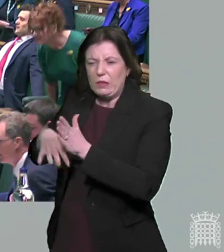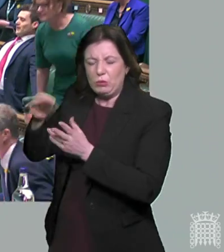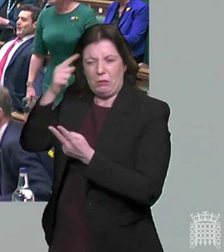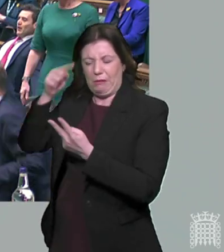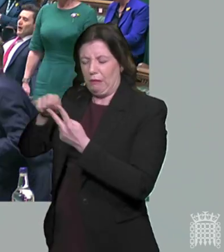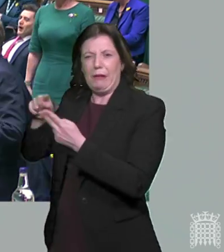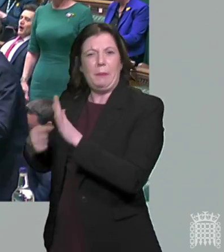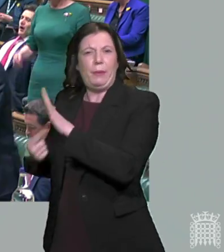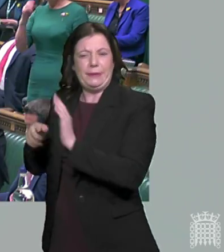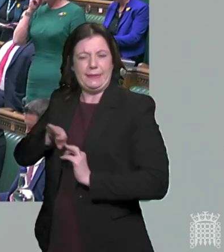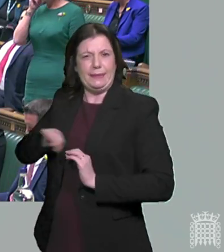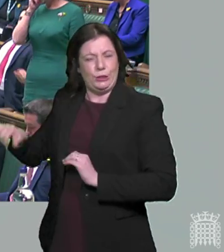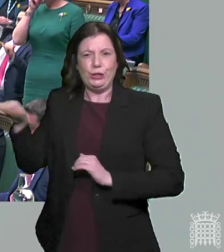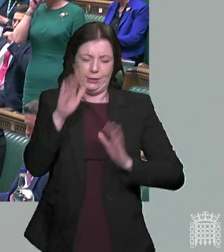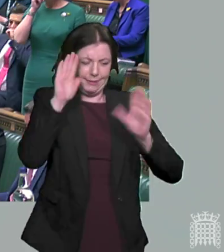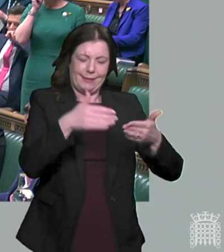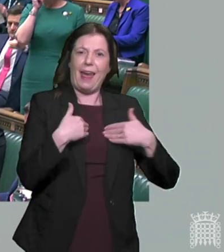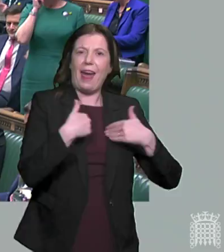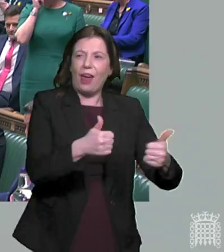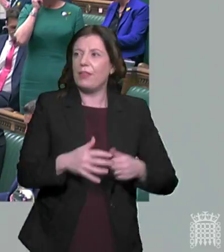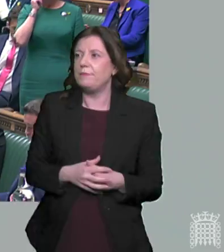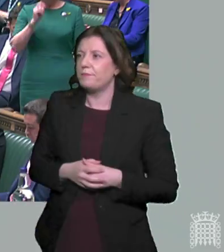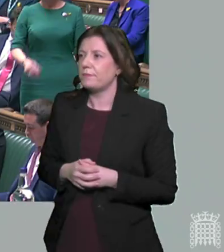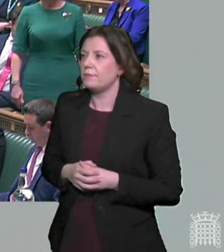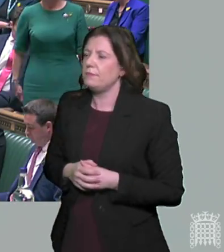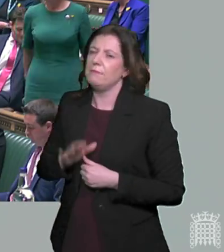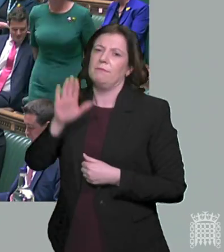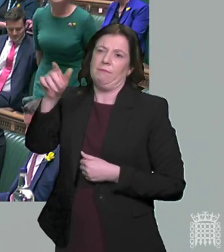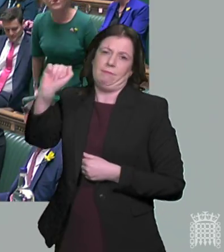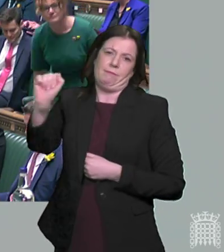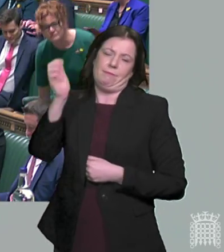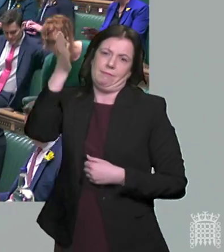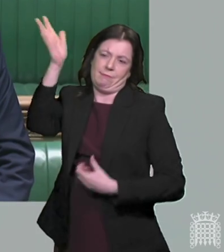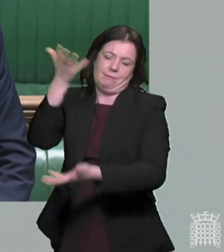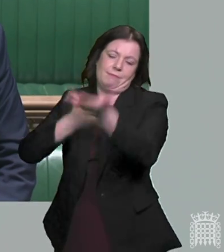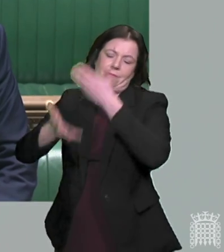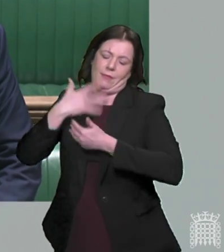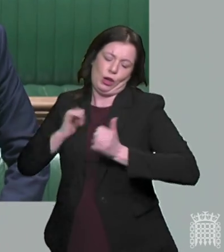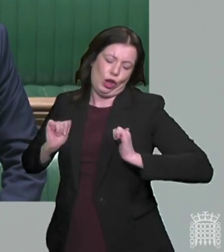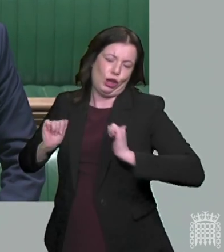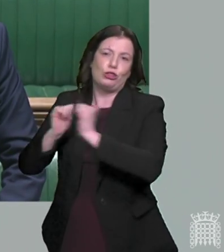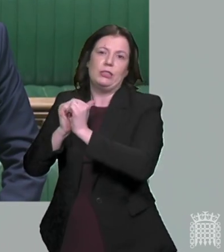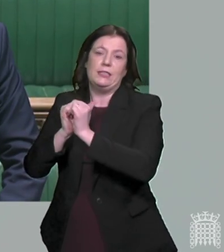David T. C. Davies I agree completely with my right honourable Friend.